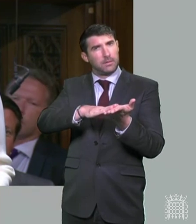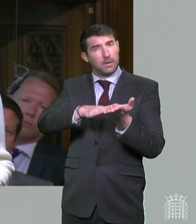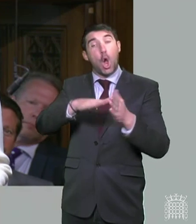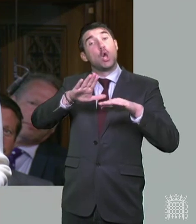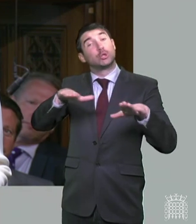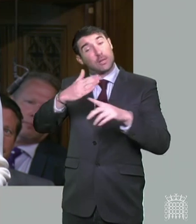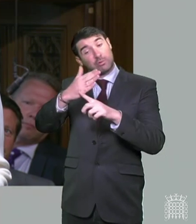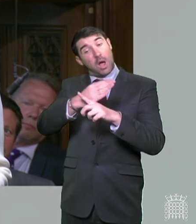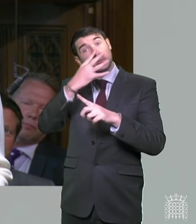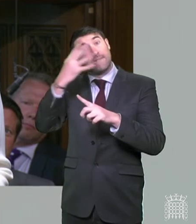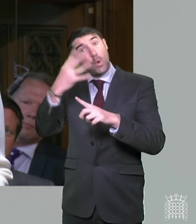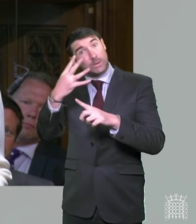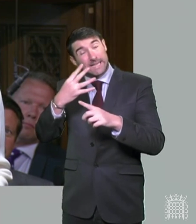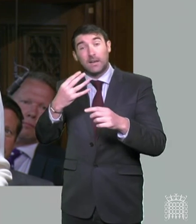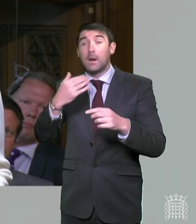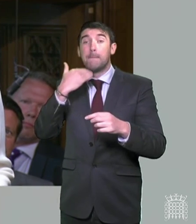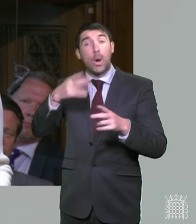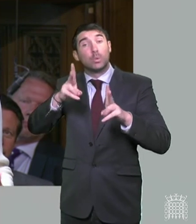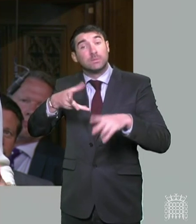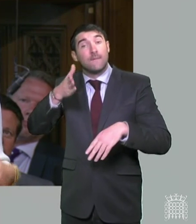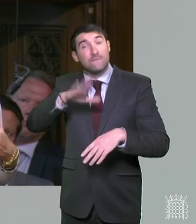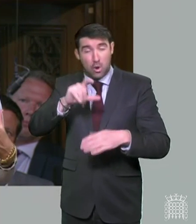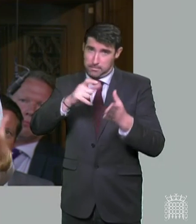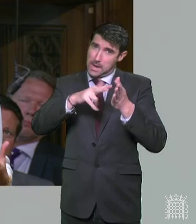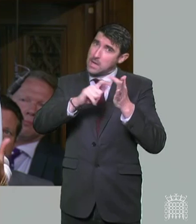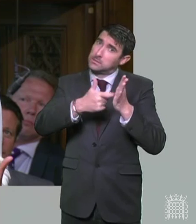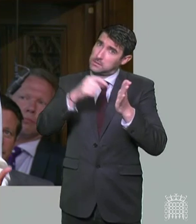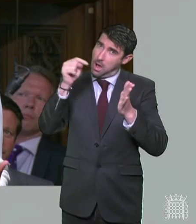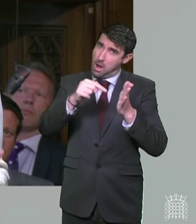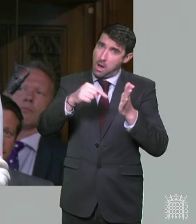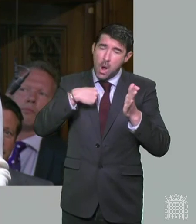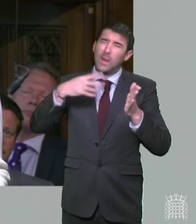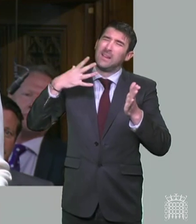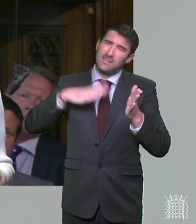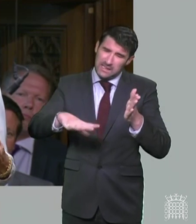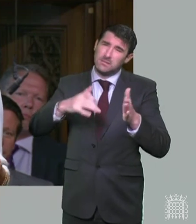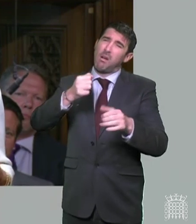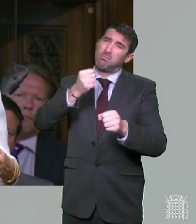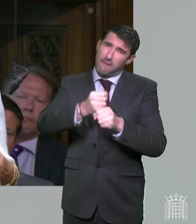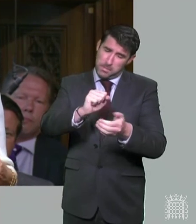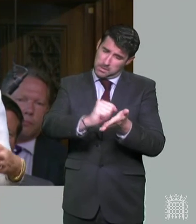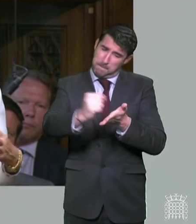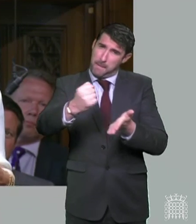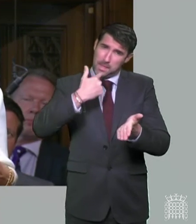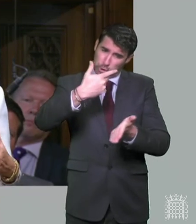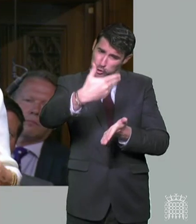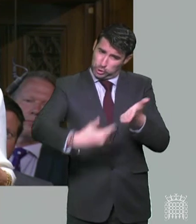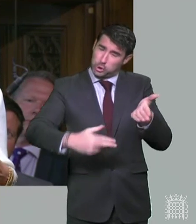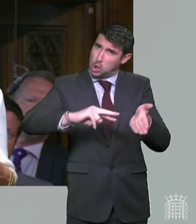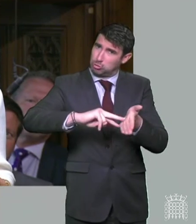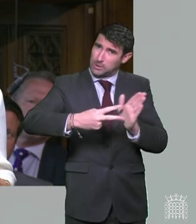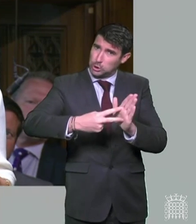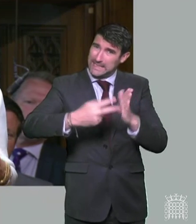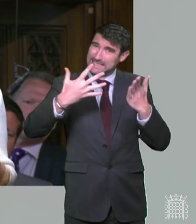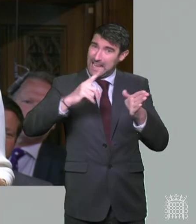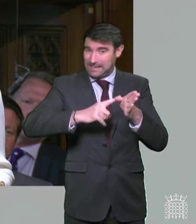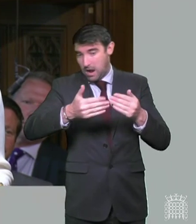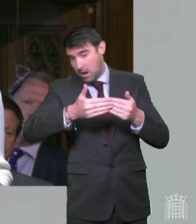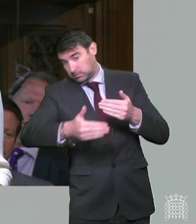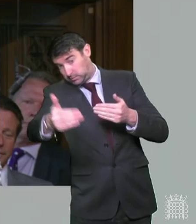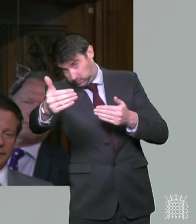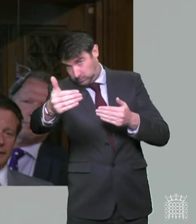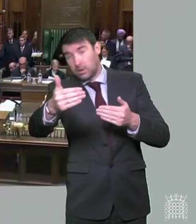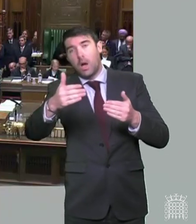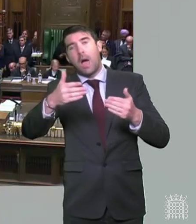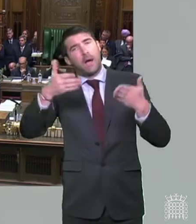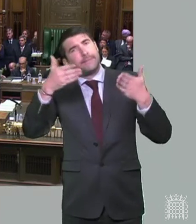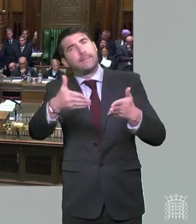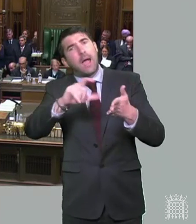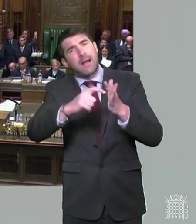Will she restate her Government’s commitment to publishing a 10-year cancer strategy, and can that strategy embed a childhood cancer mission at its very heart?